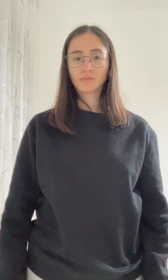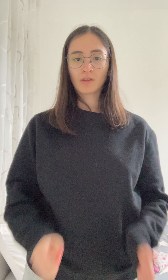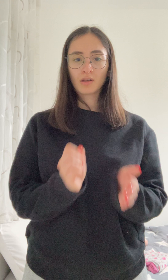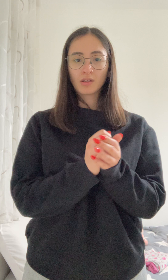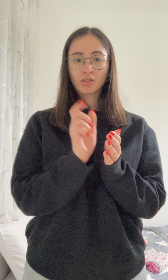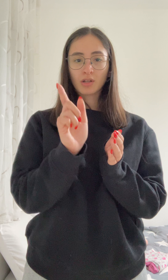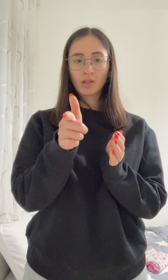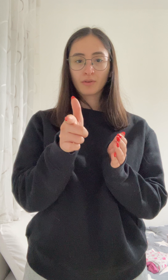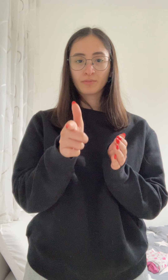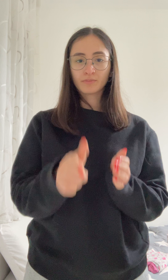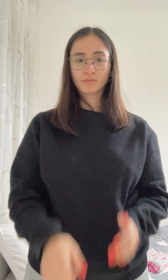לשלם